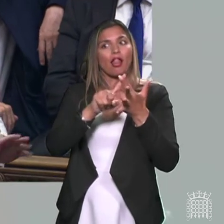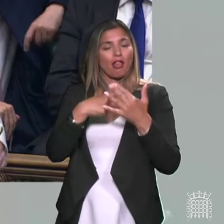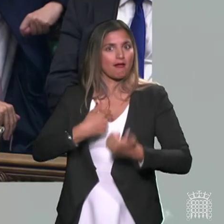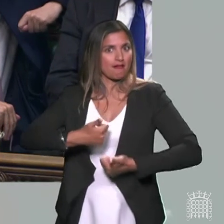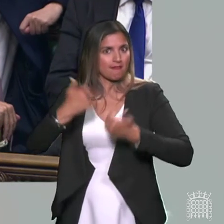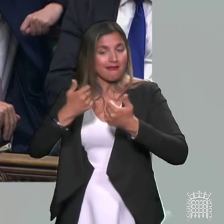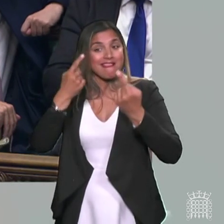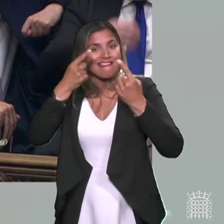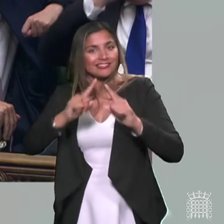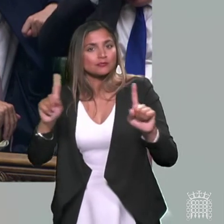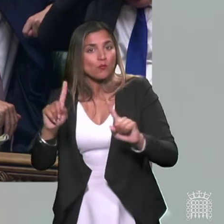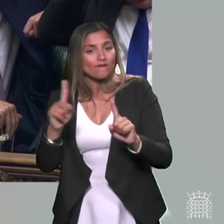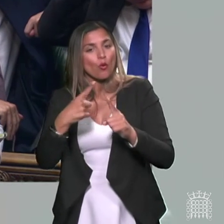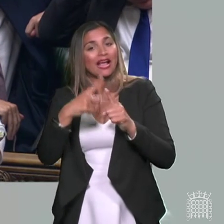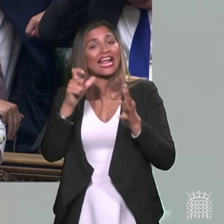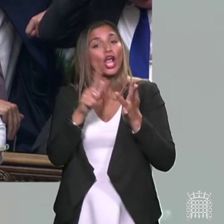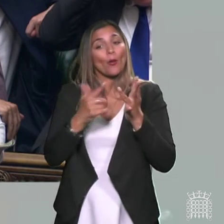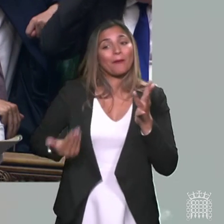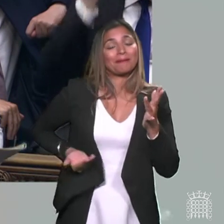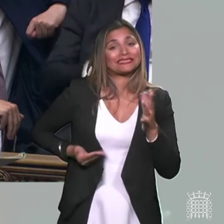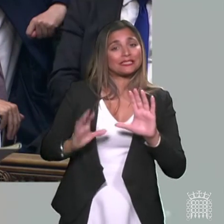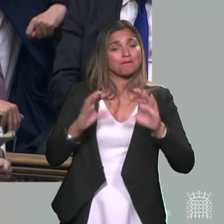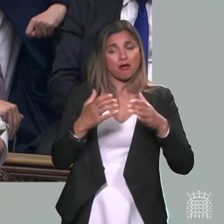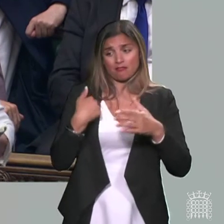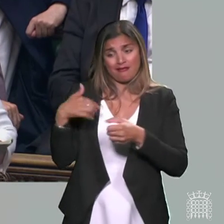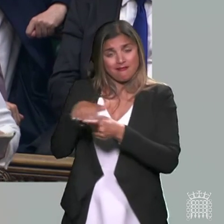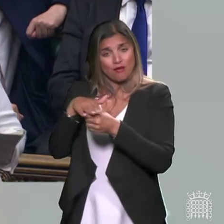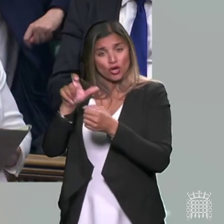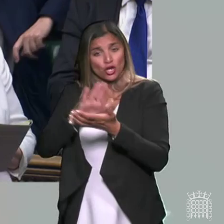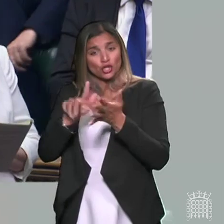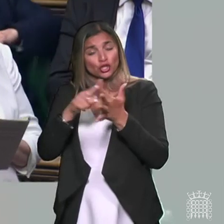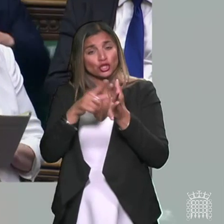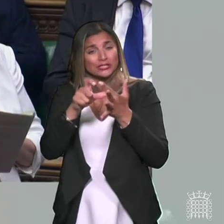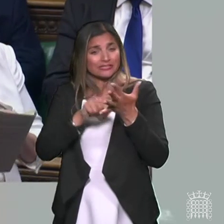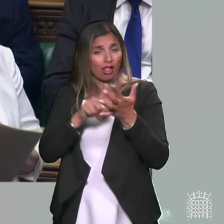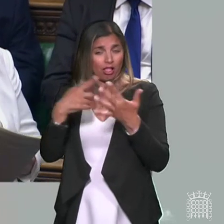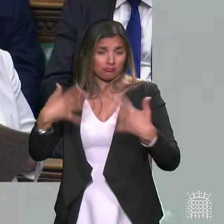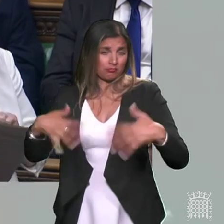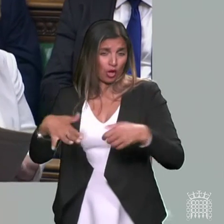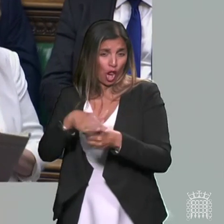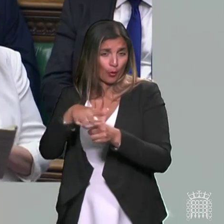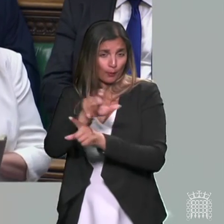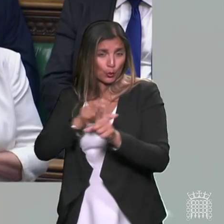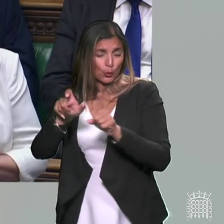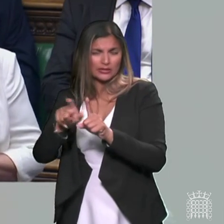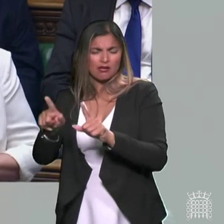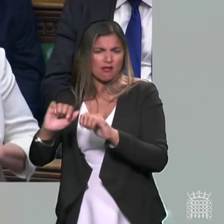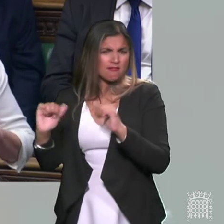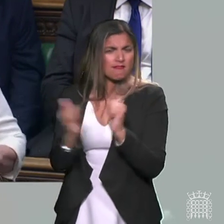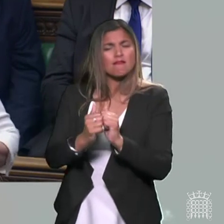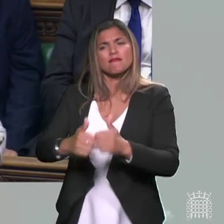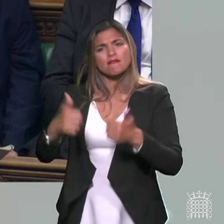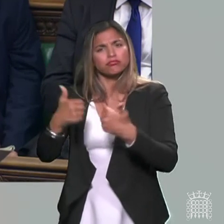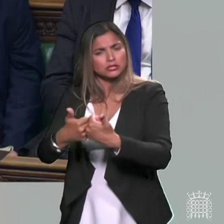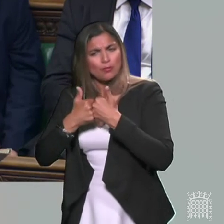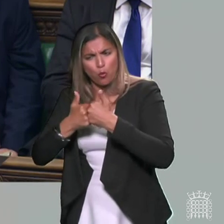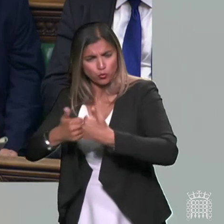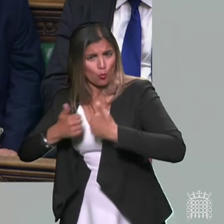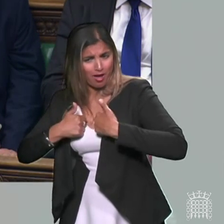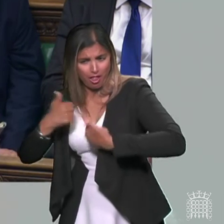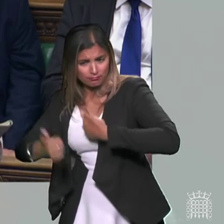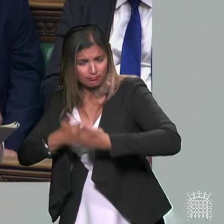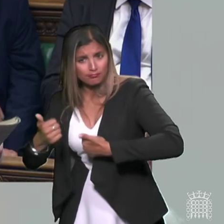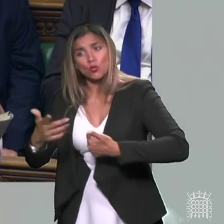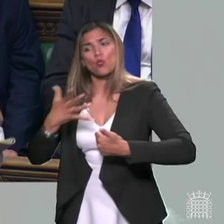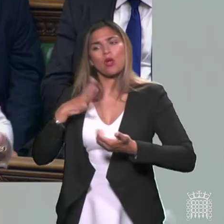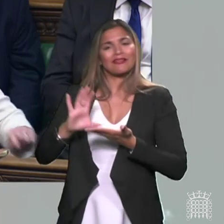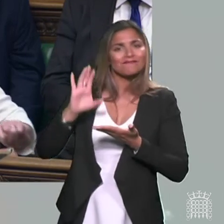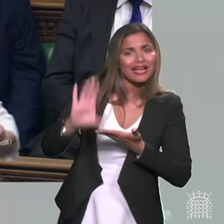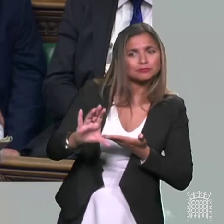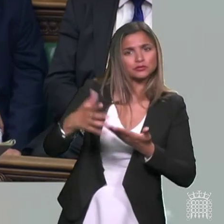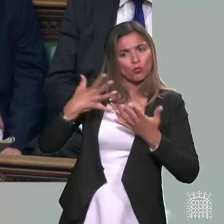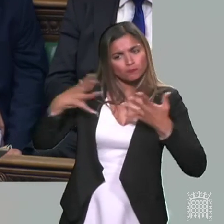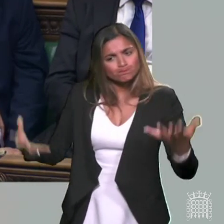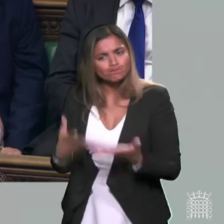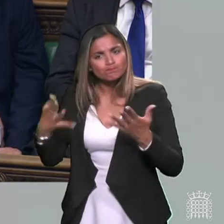I have had tremendous support from the Cheadle towns fund board and local community, who understand how important it is to have connected towns and villages, bringing investment and high-tech jobs to our area.